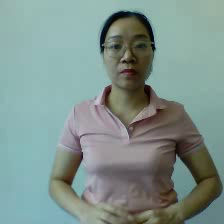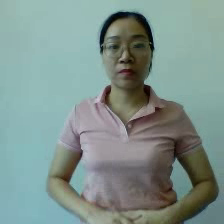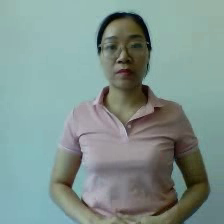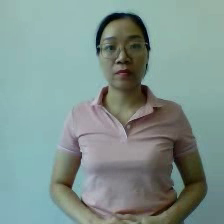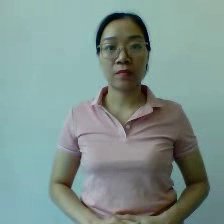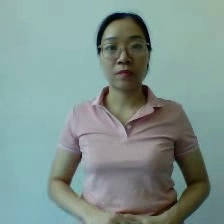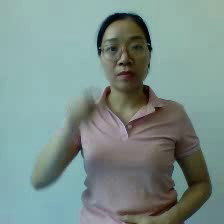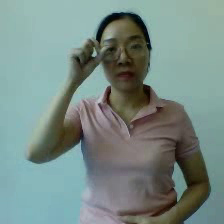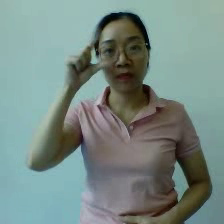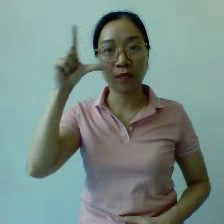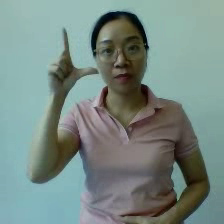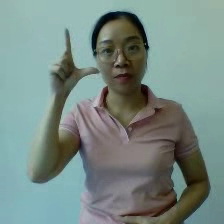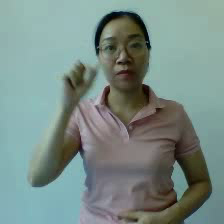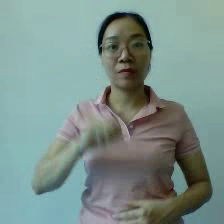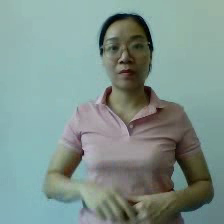Thức dậy